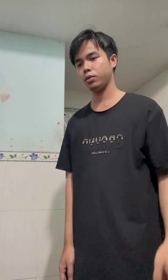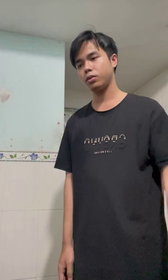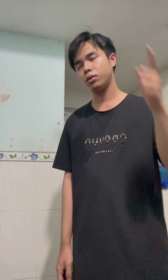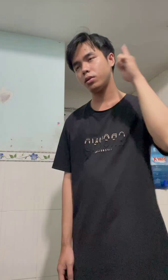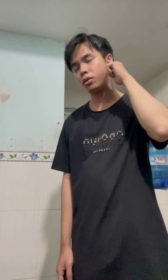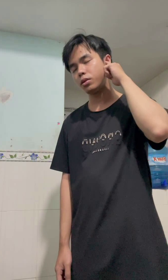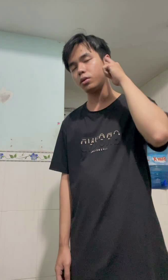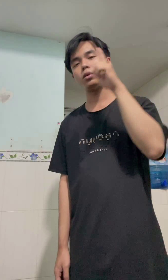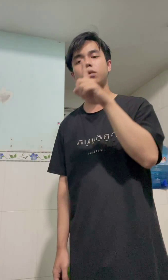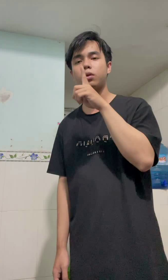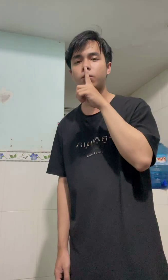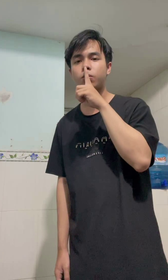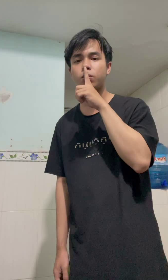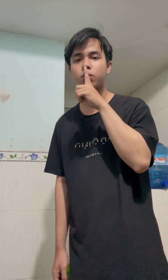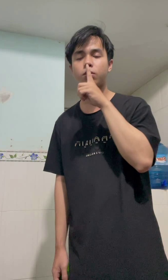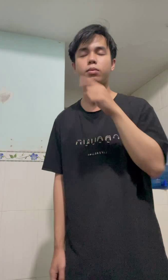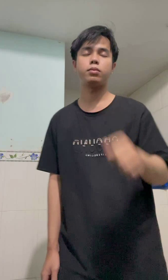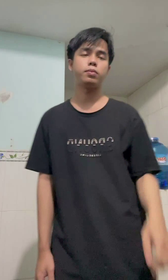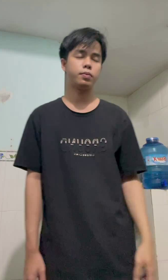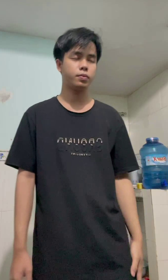diec